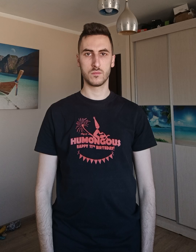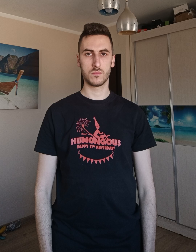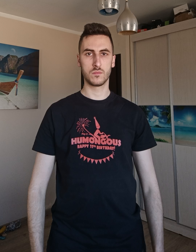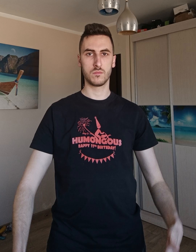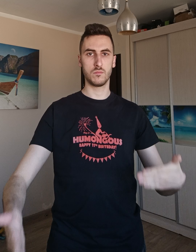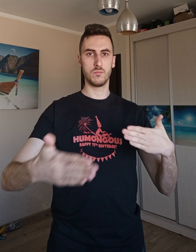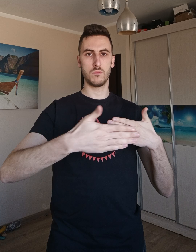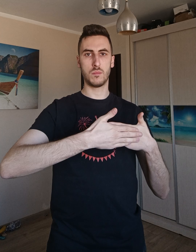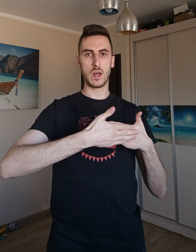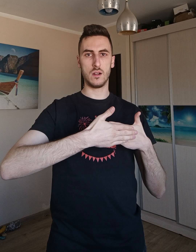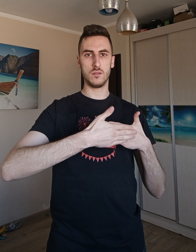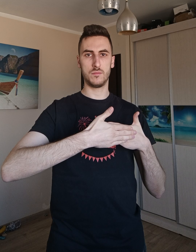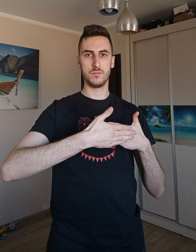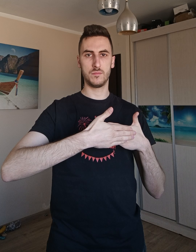בעל